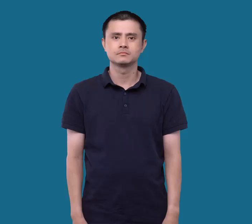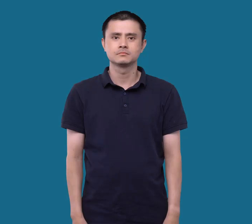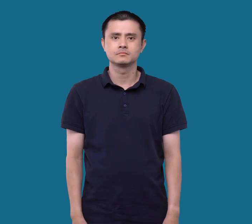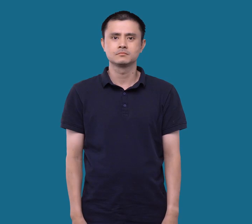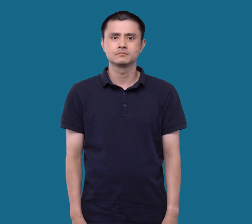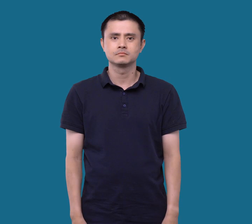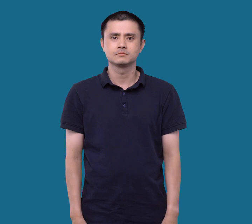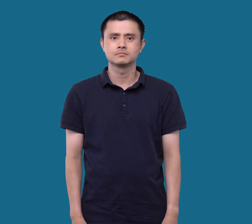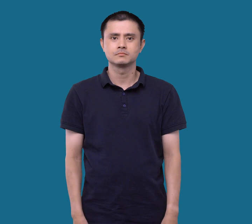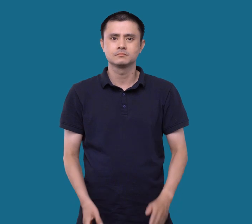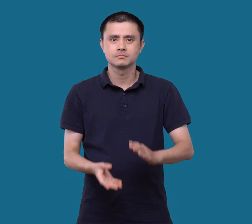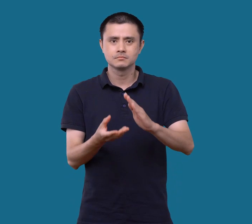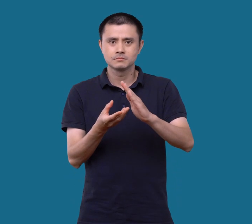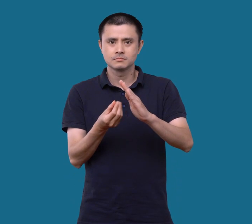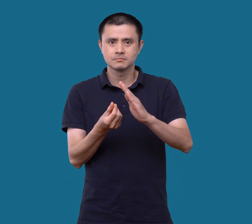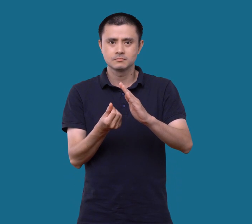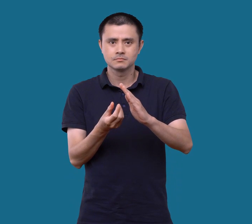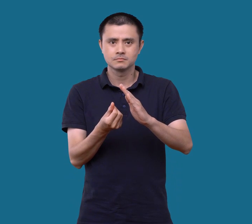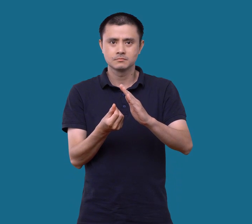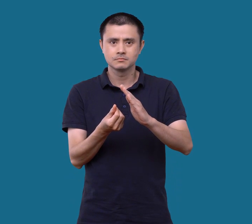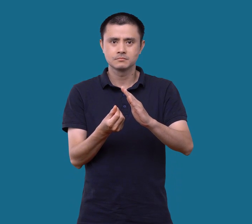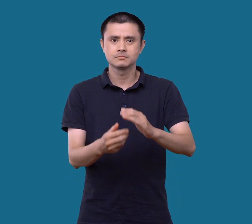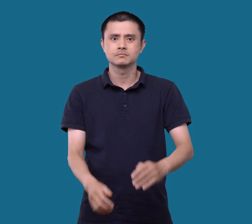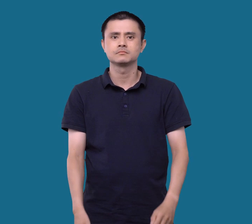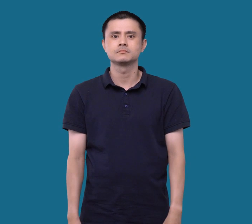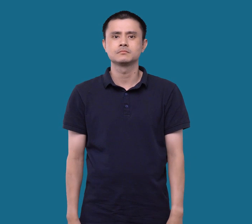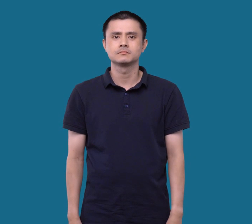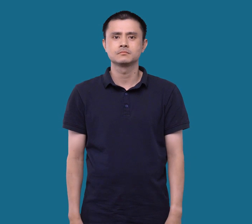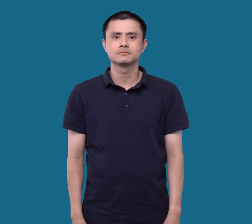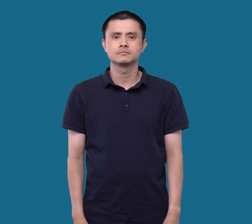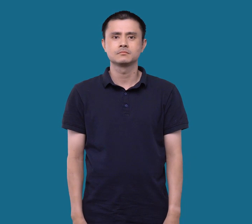ngân hàng